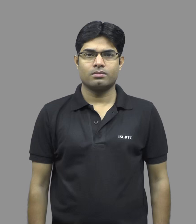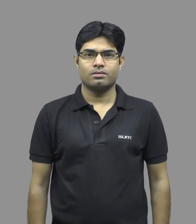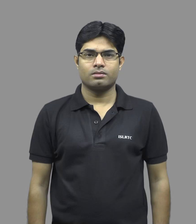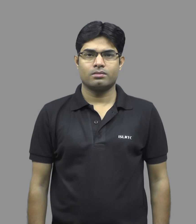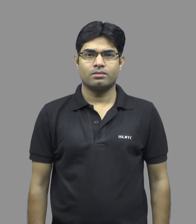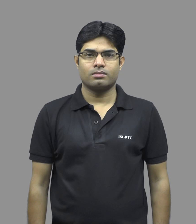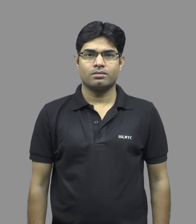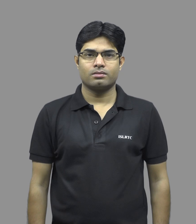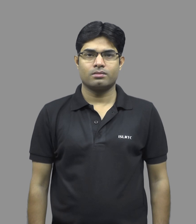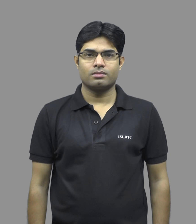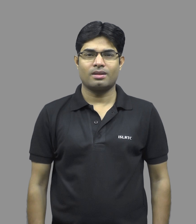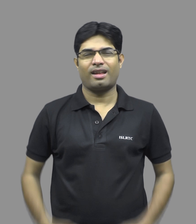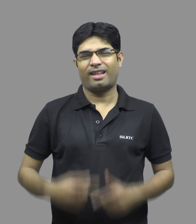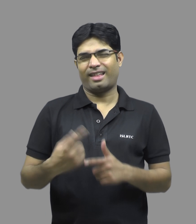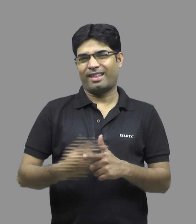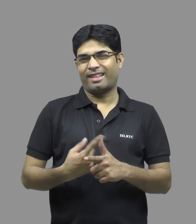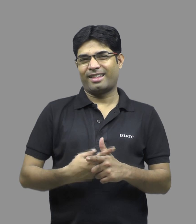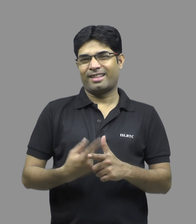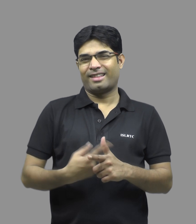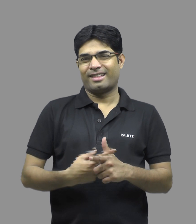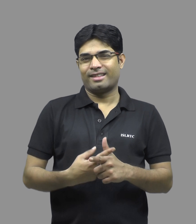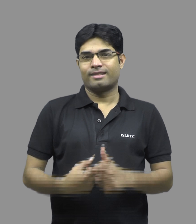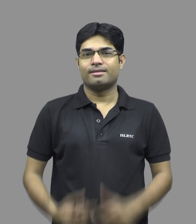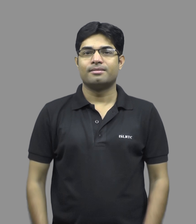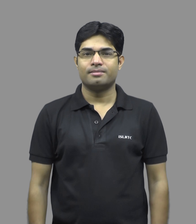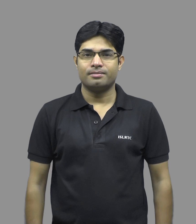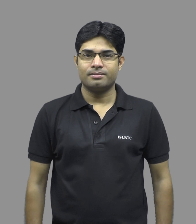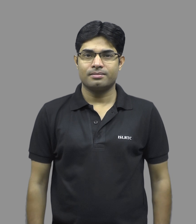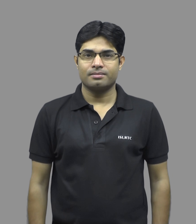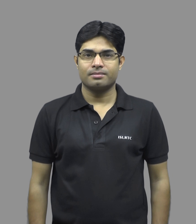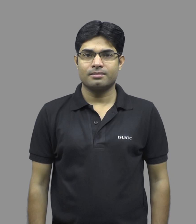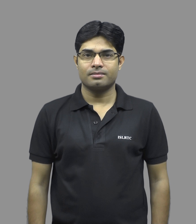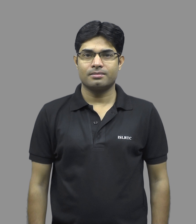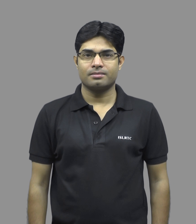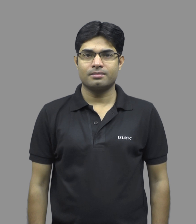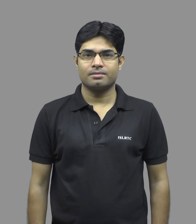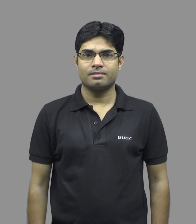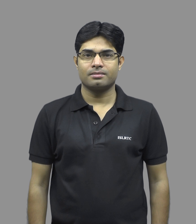Joke Funny Tease